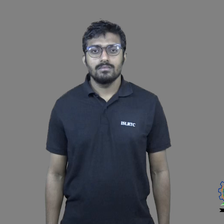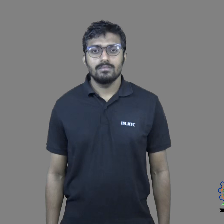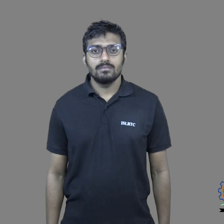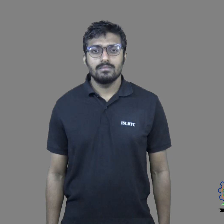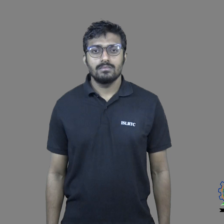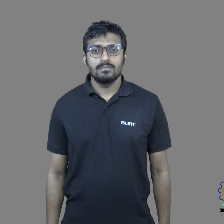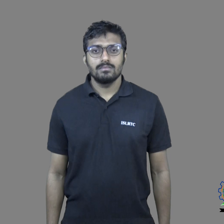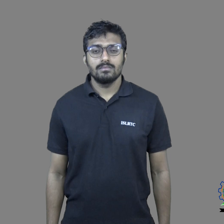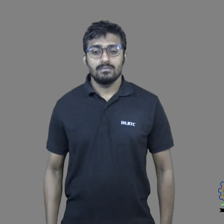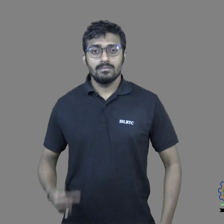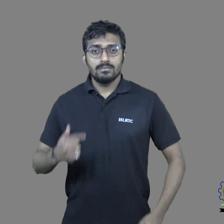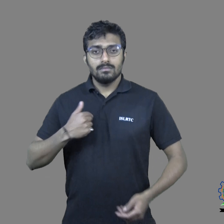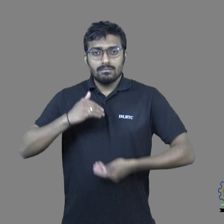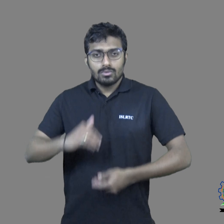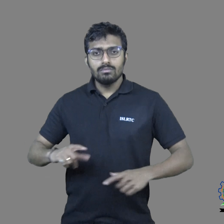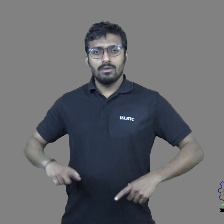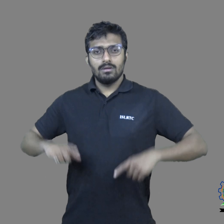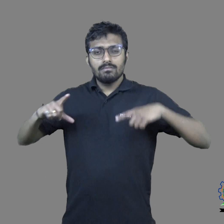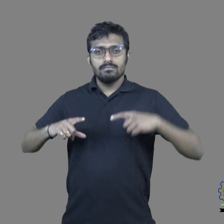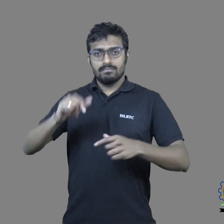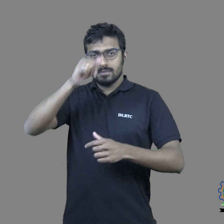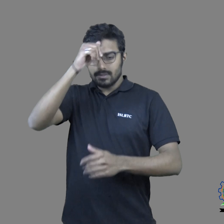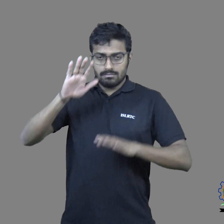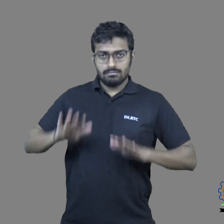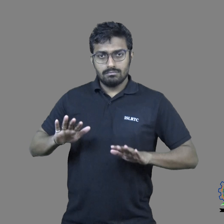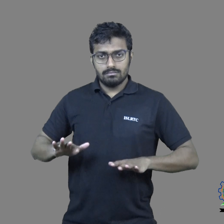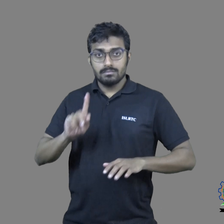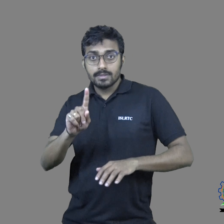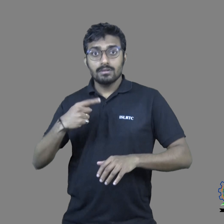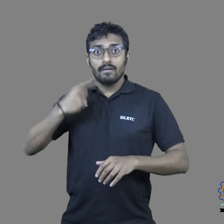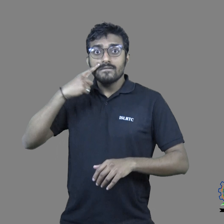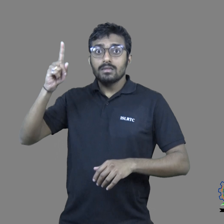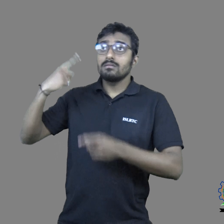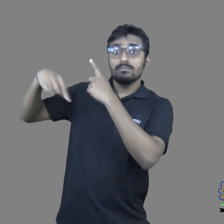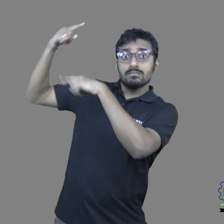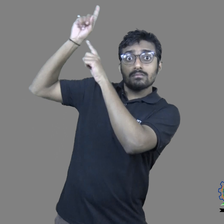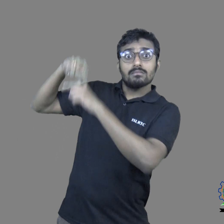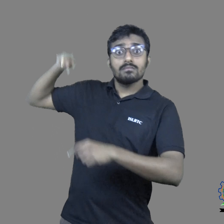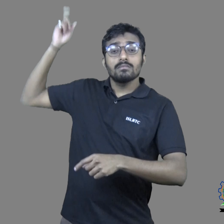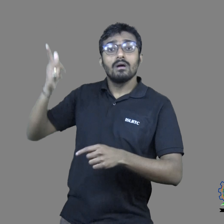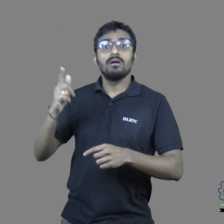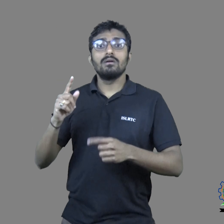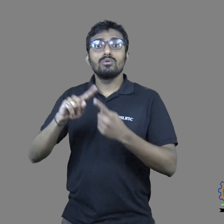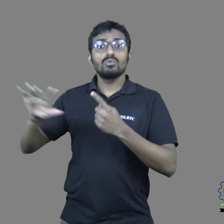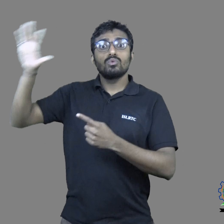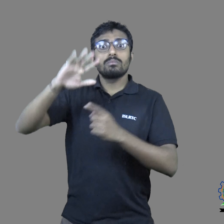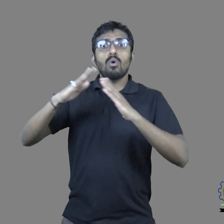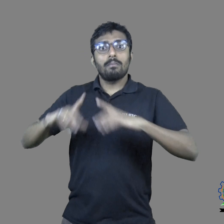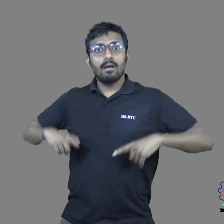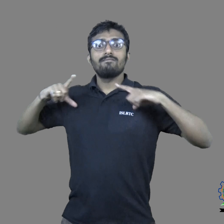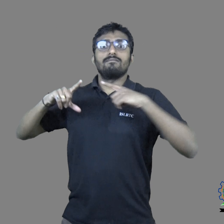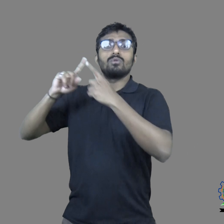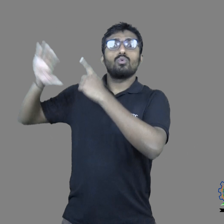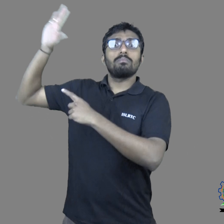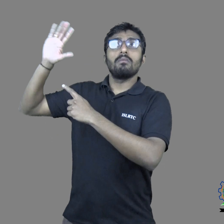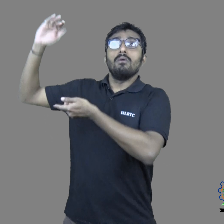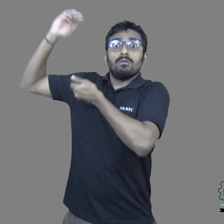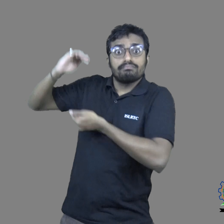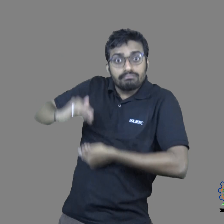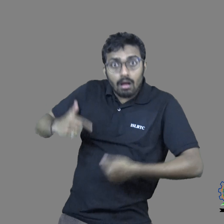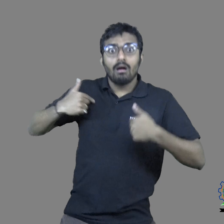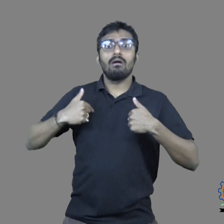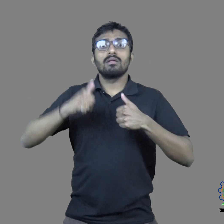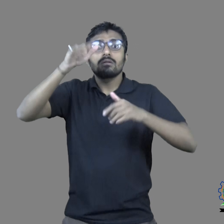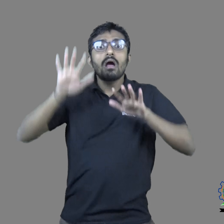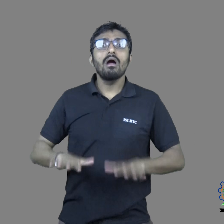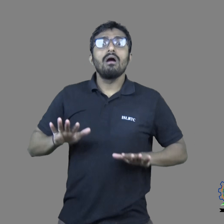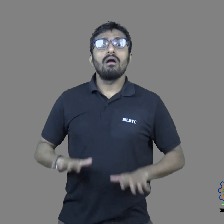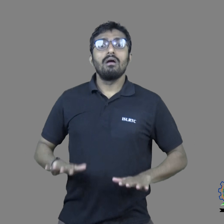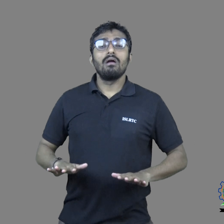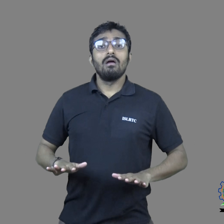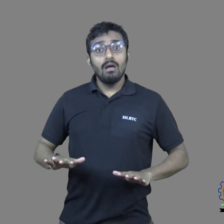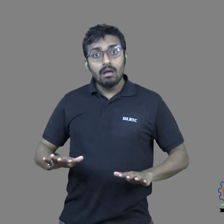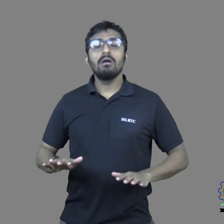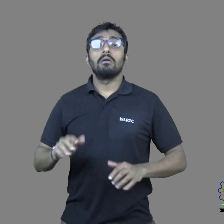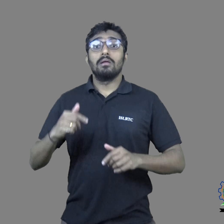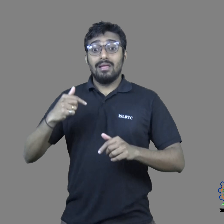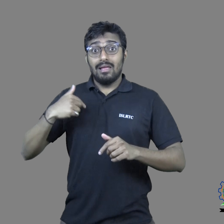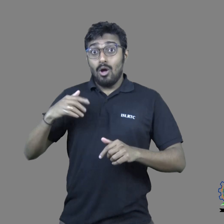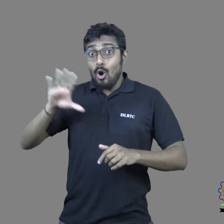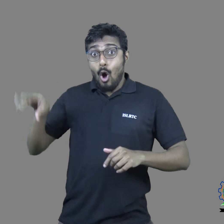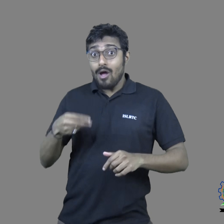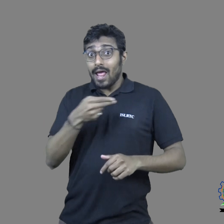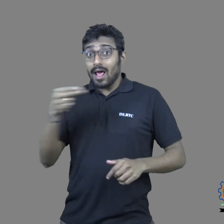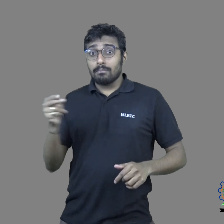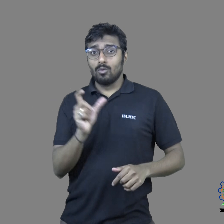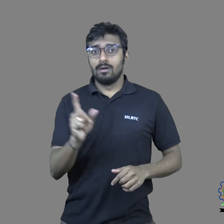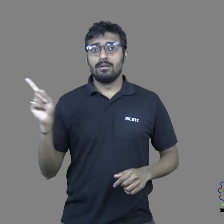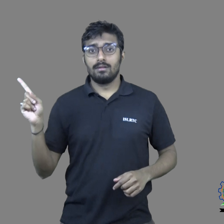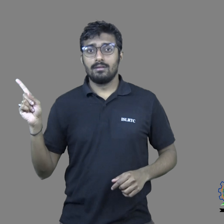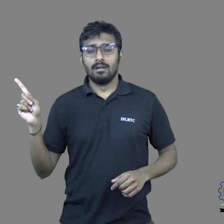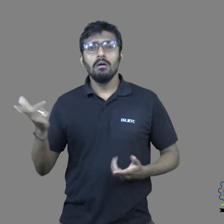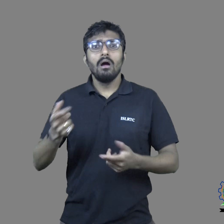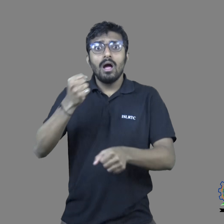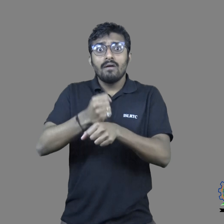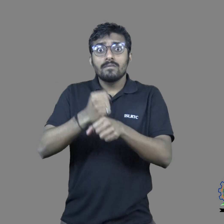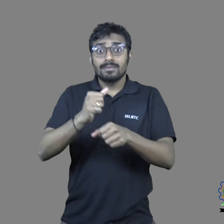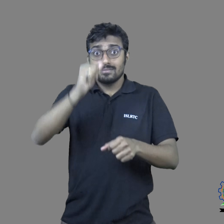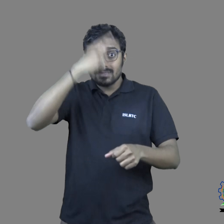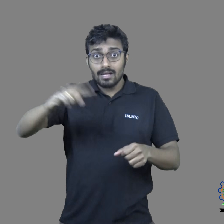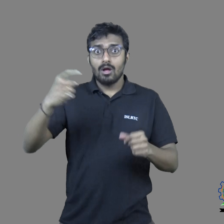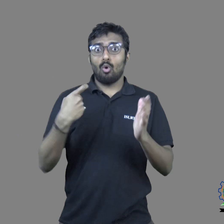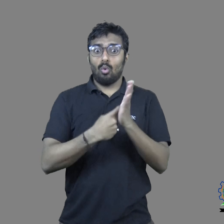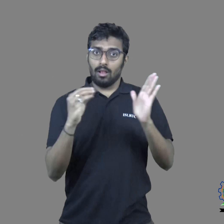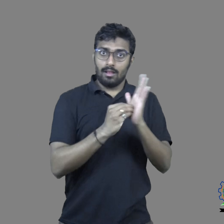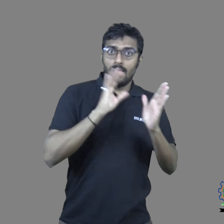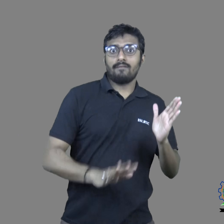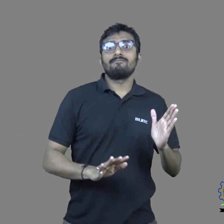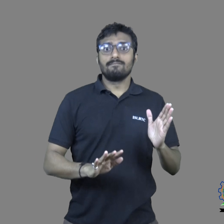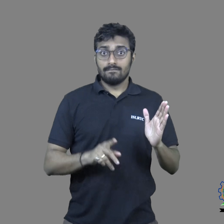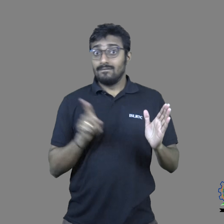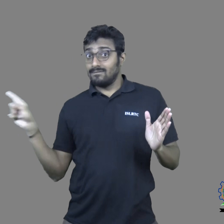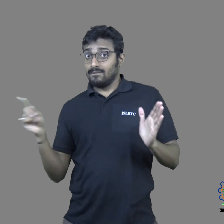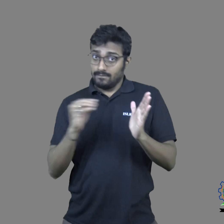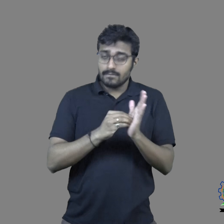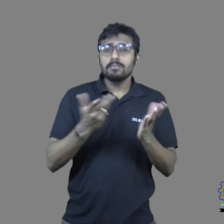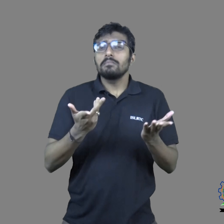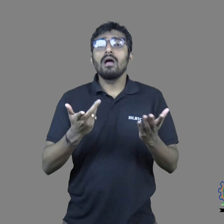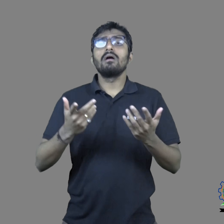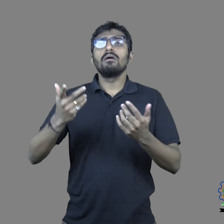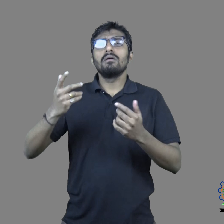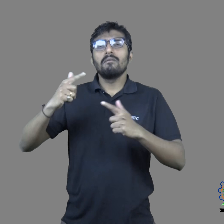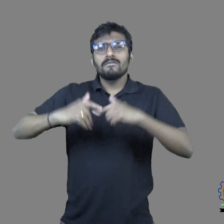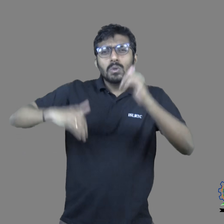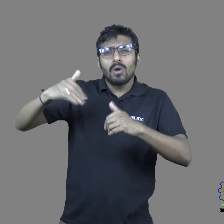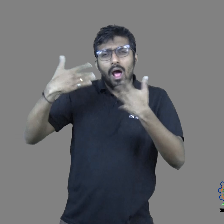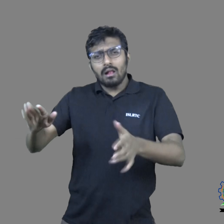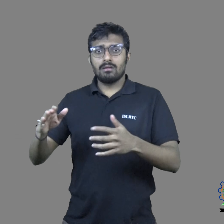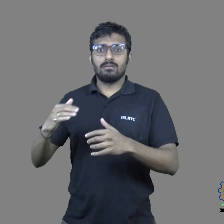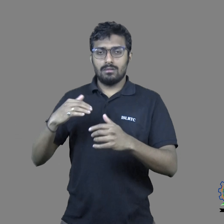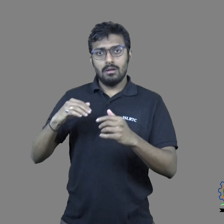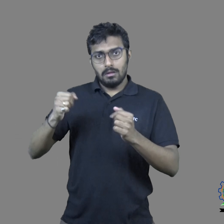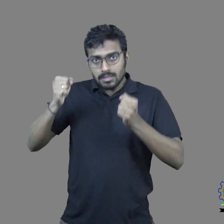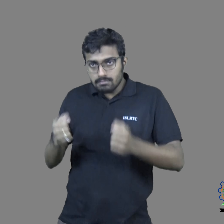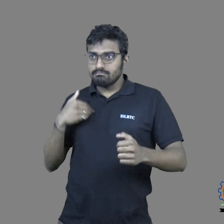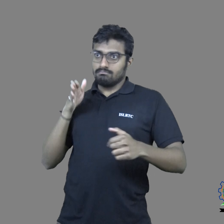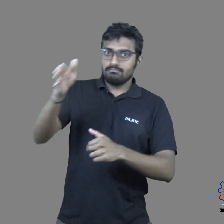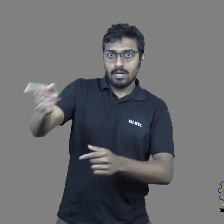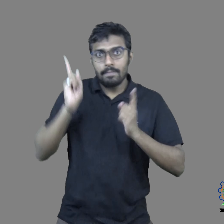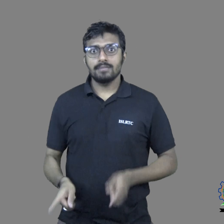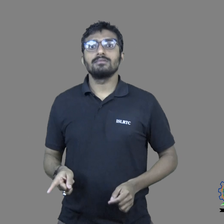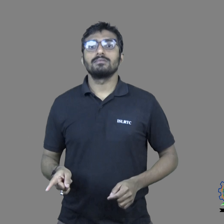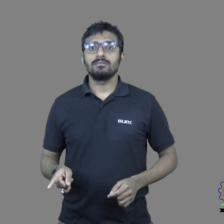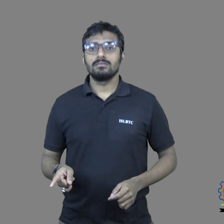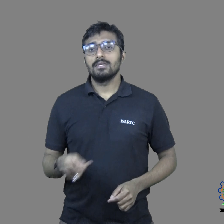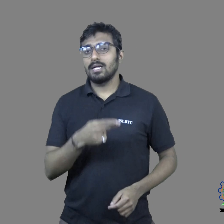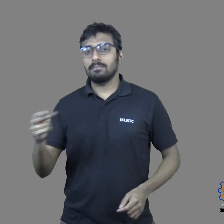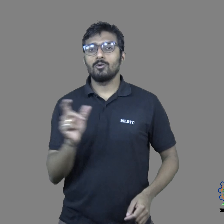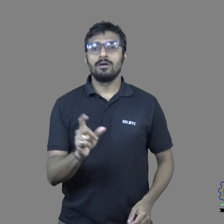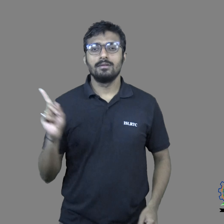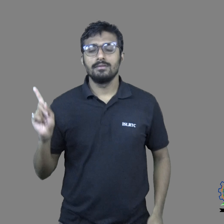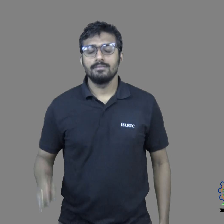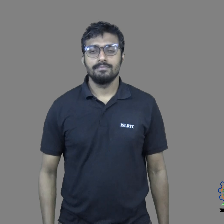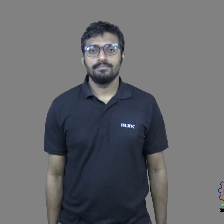Anglo Indian